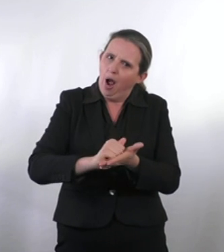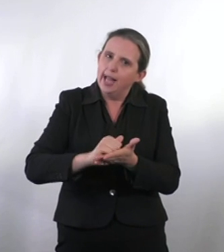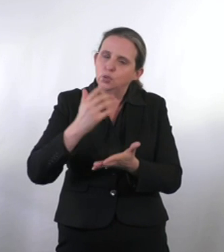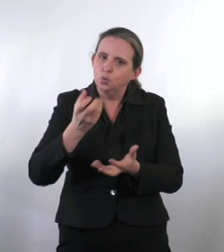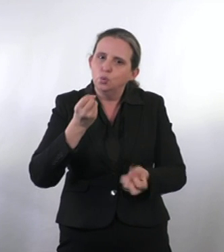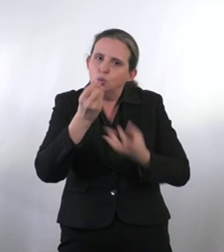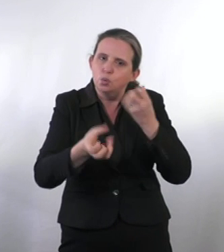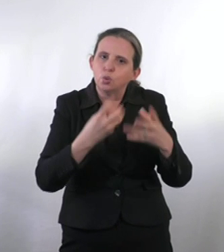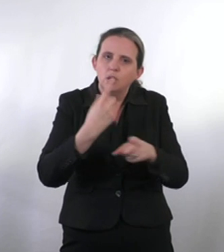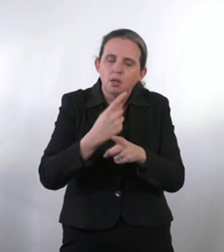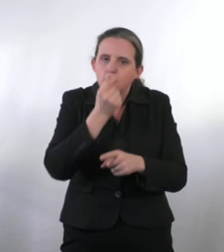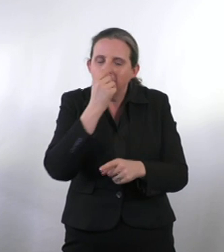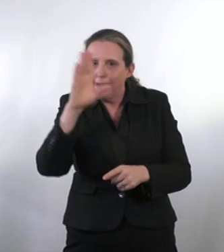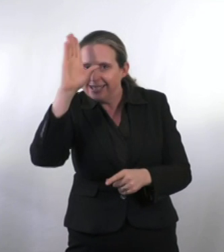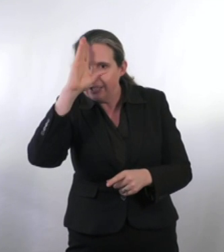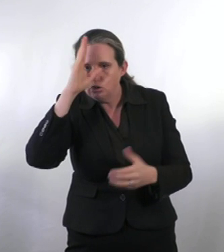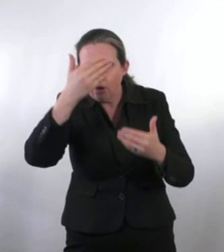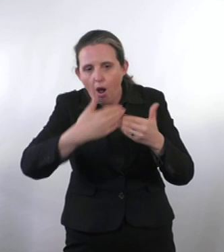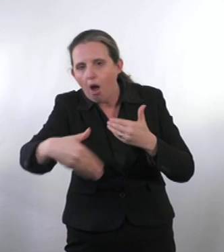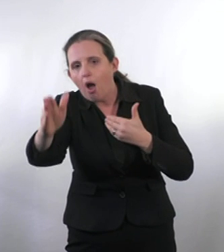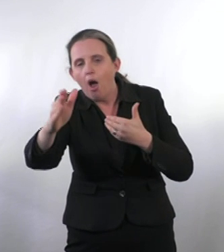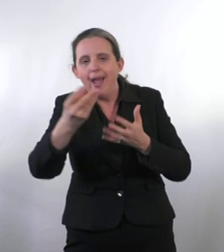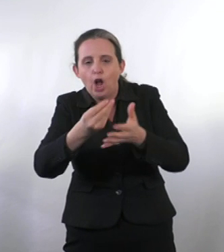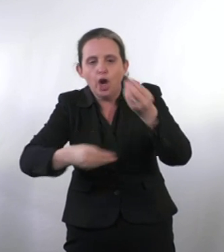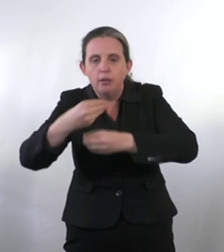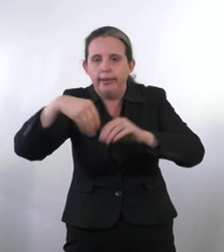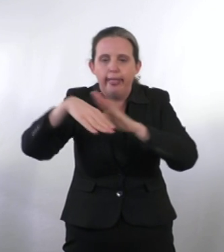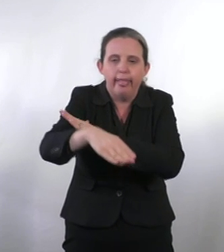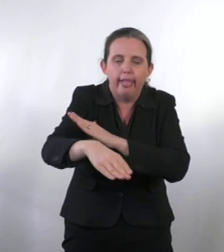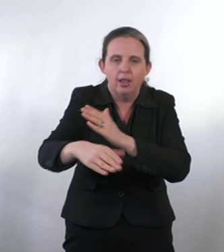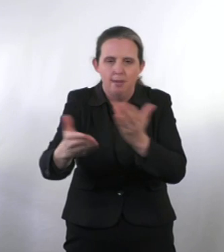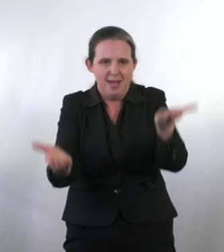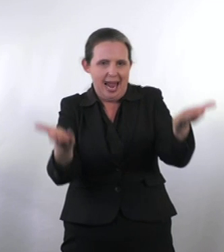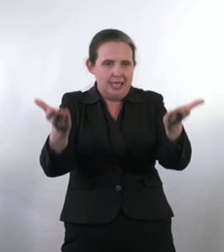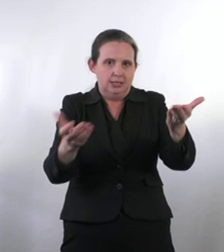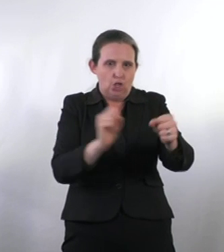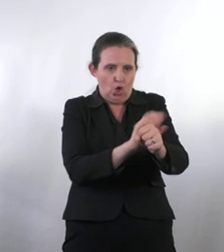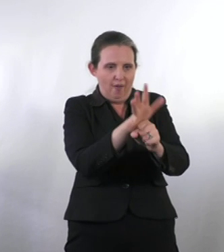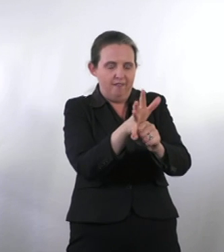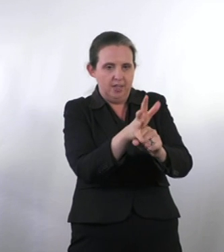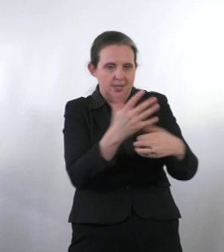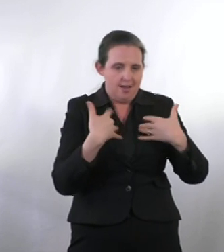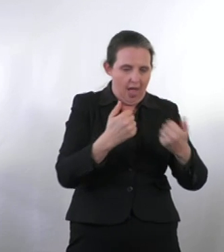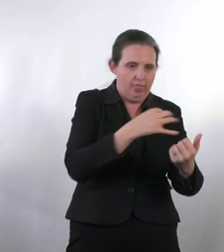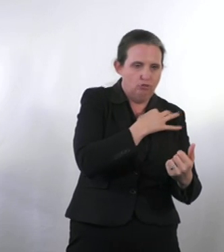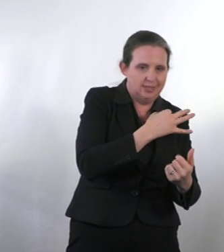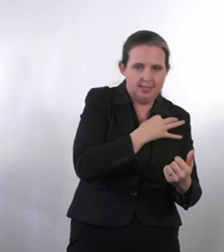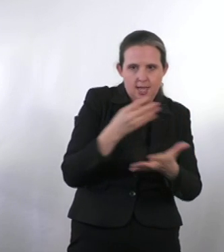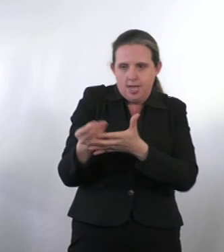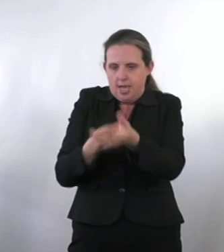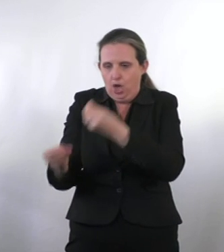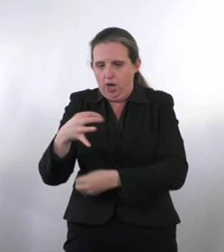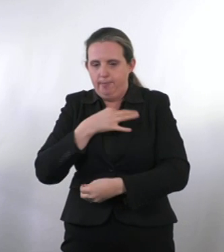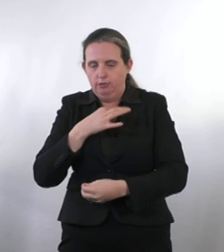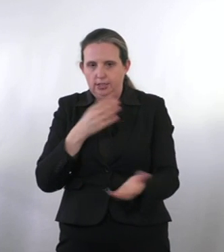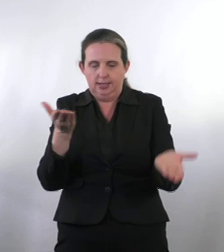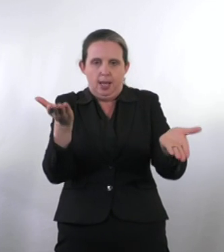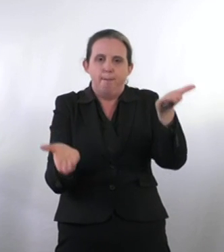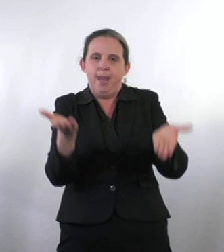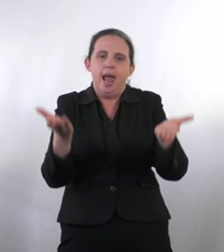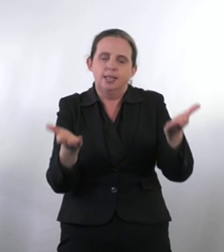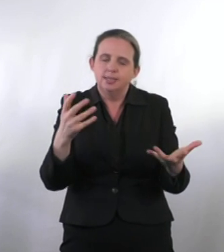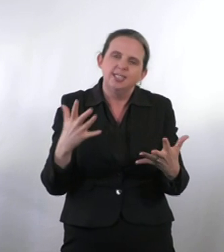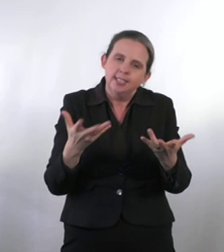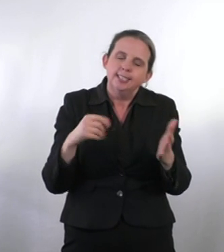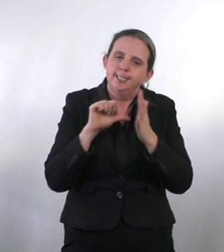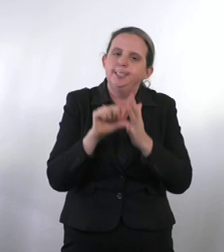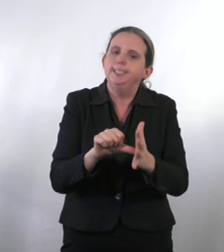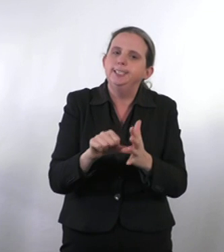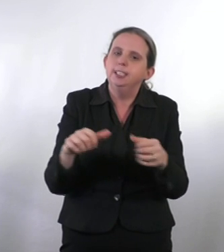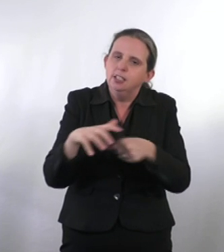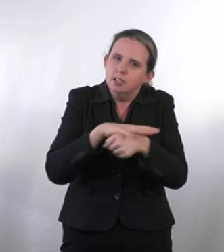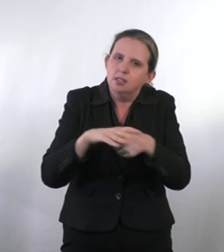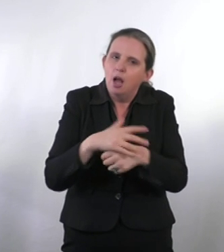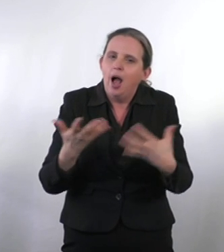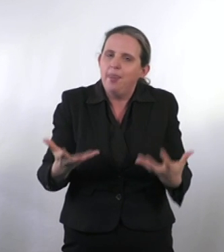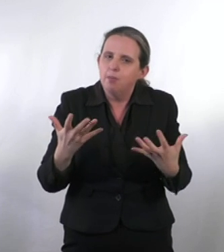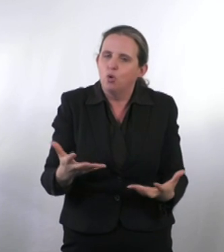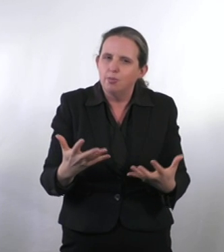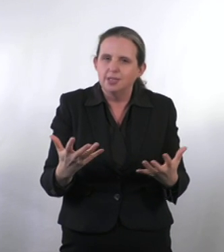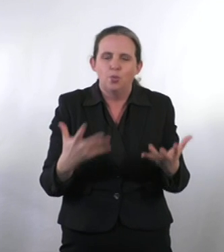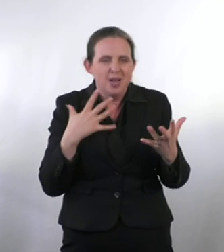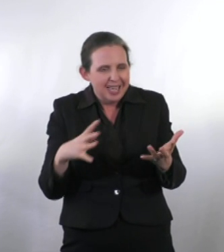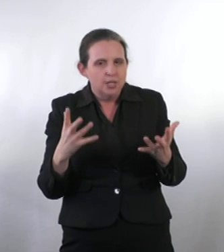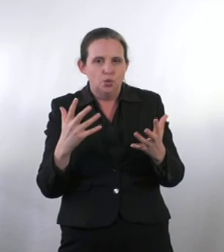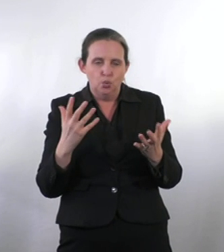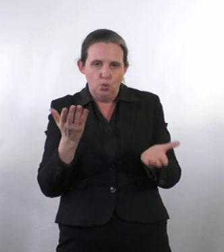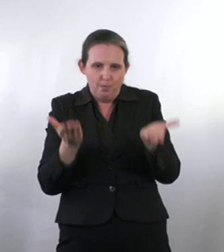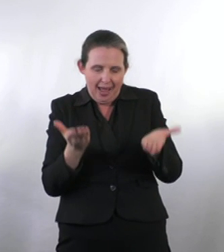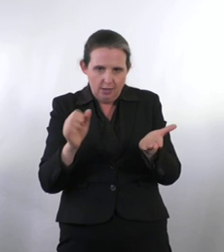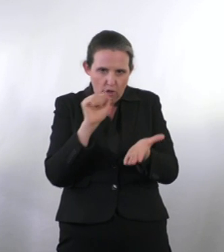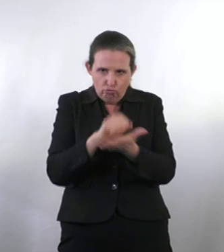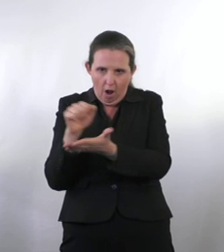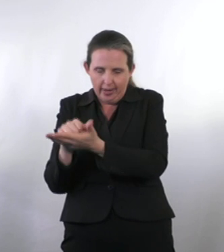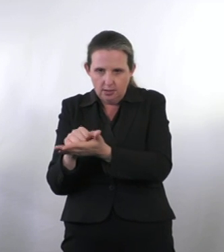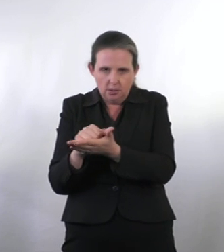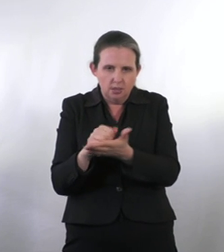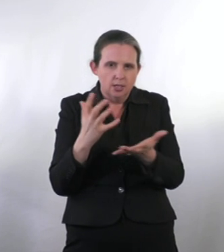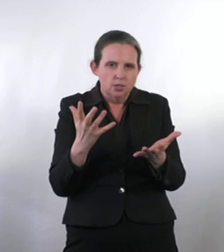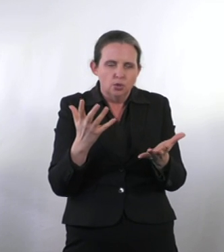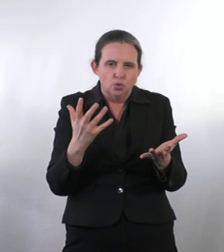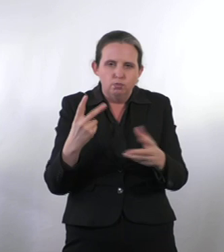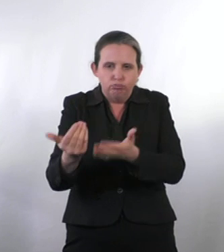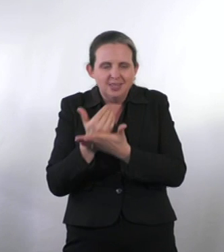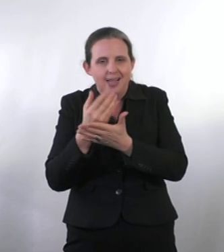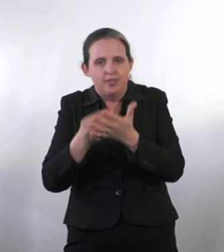Of course, they have to be weighed against the damage to health caused by a wave of coronavirus that drives out all other patients from our hospitals and affects the health of non-covid patients as well so very badly.